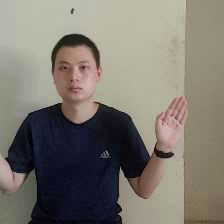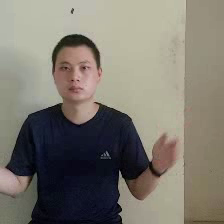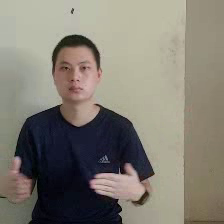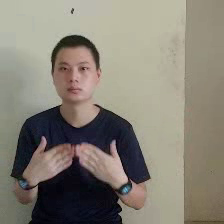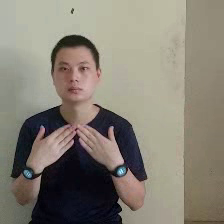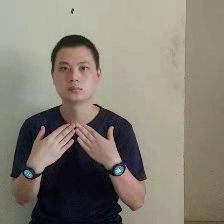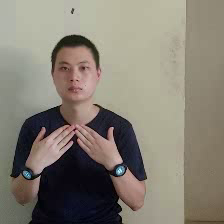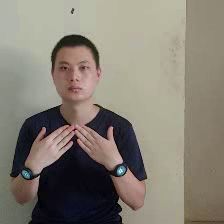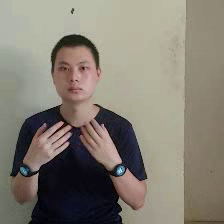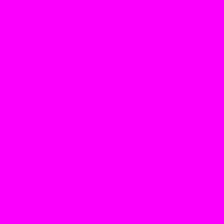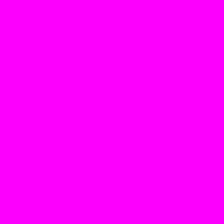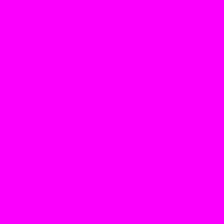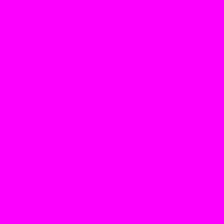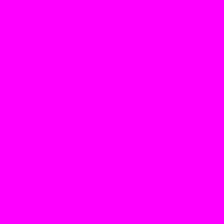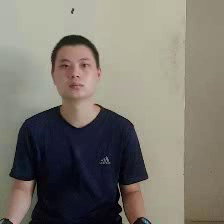Bế mạc